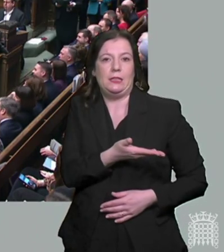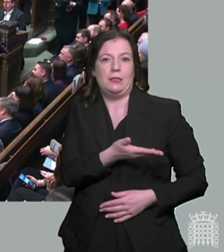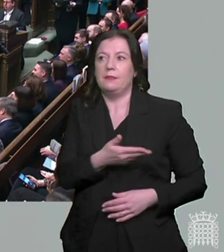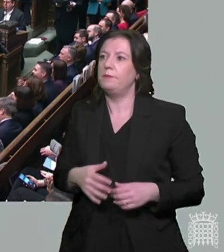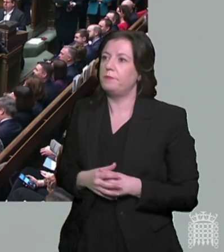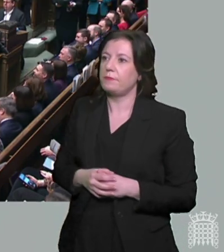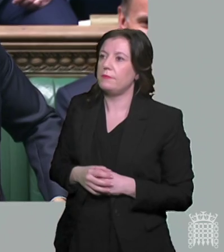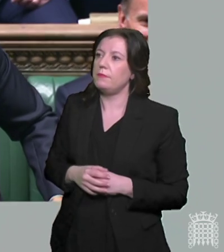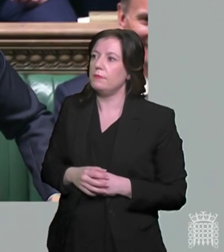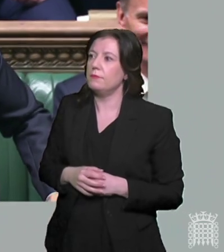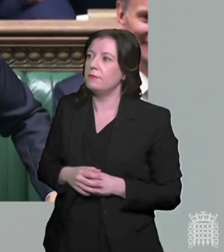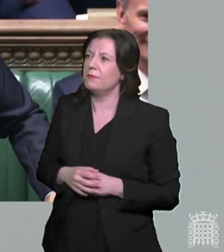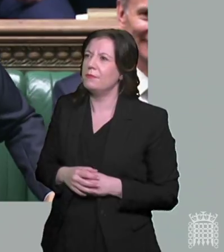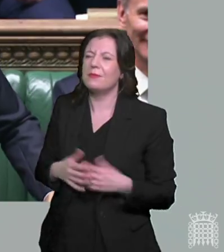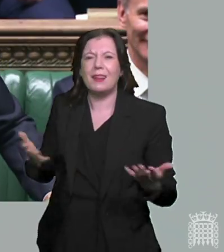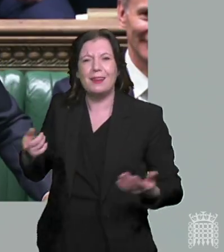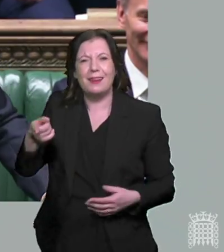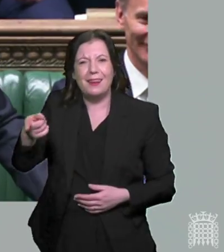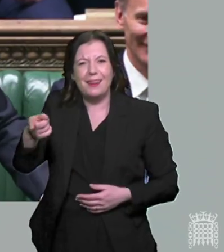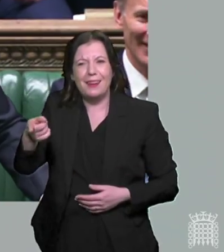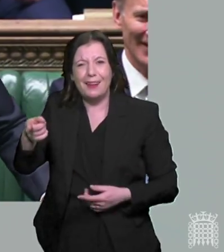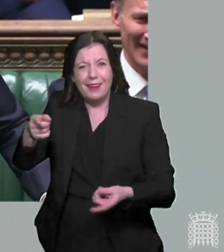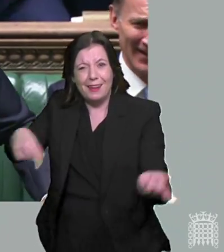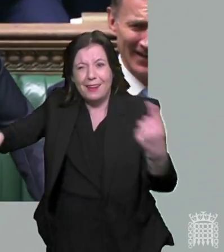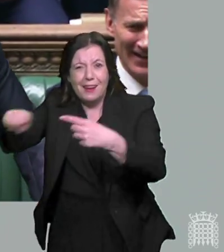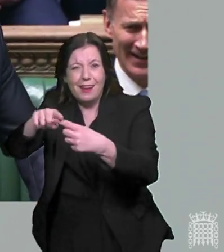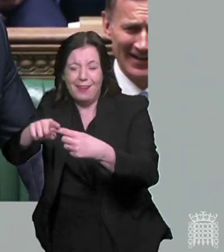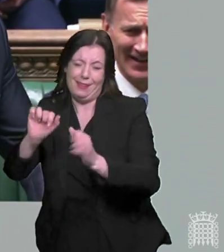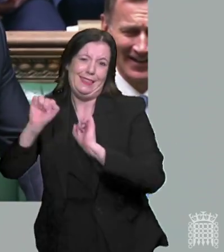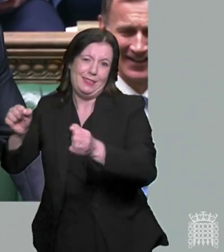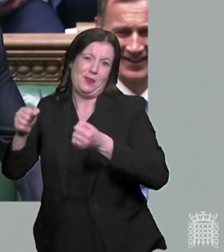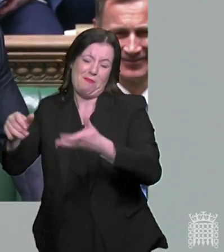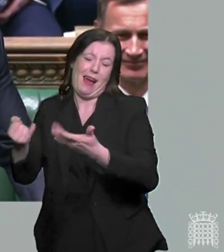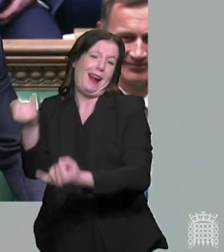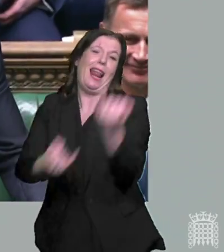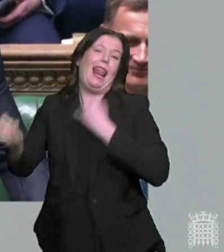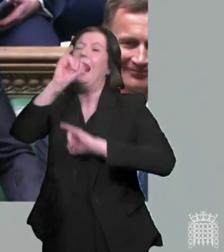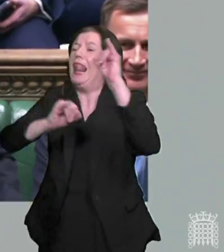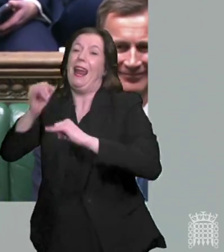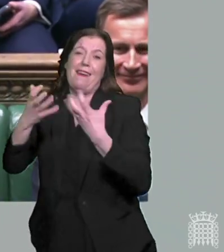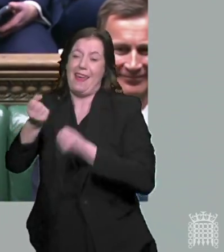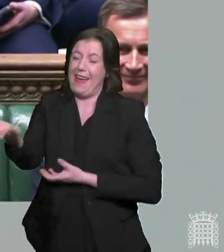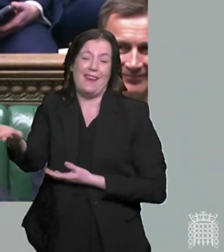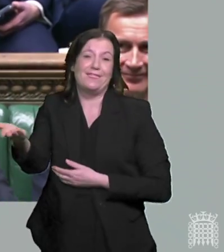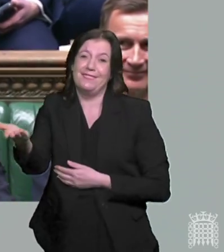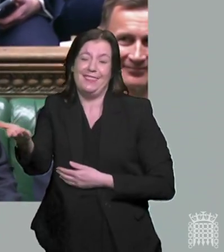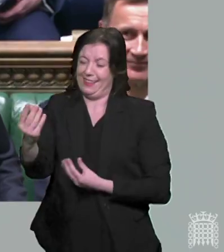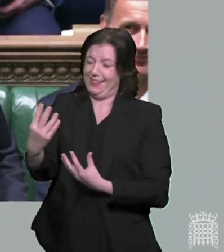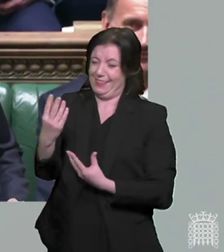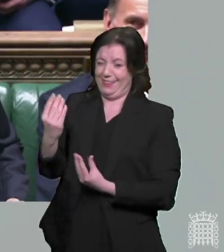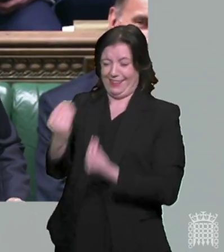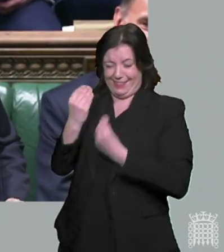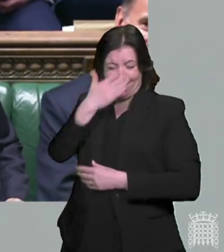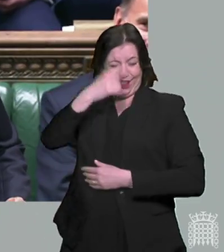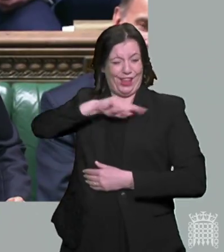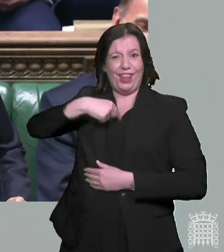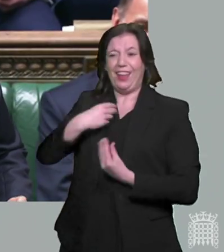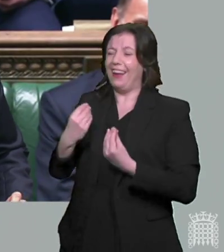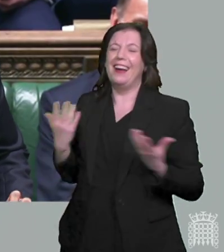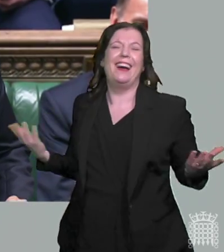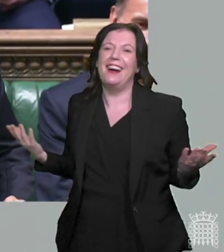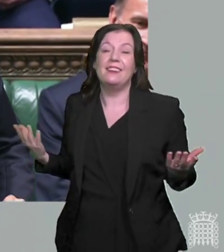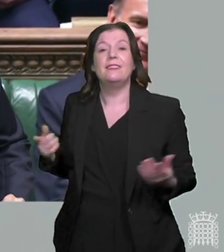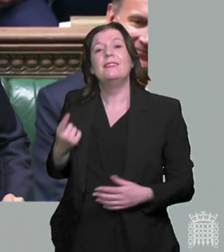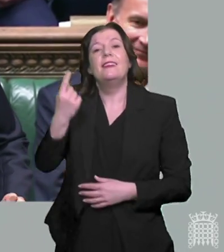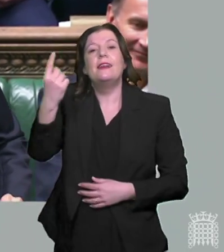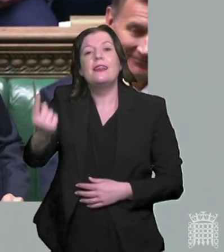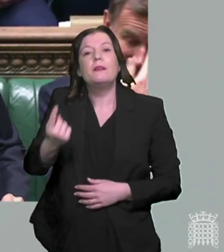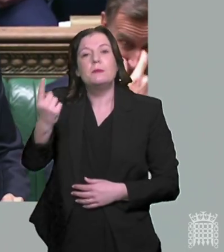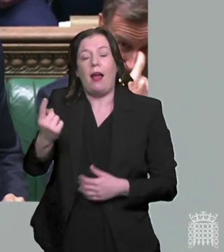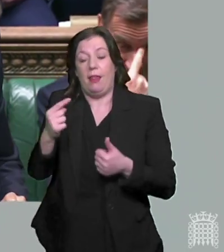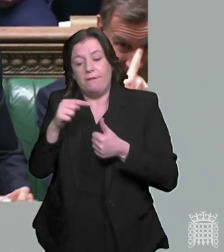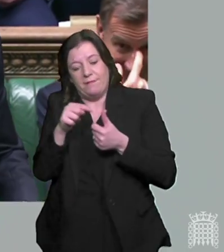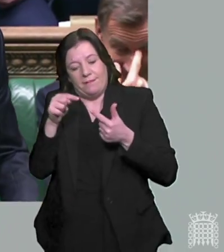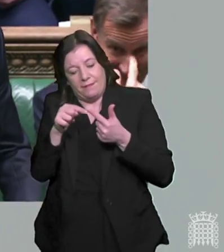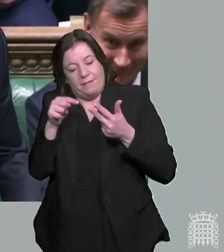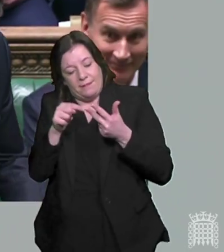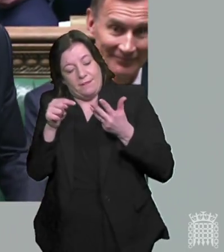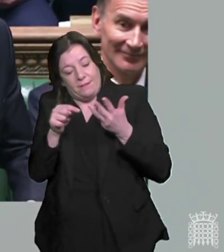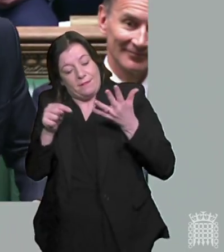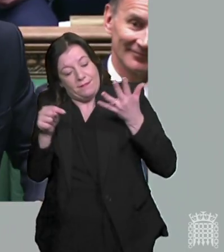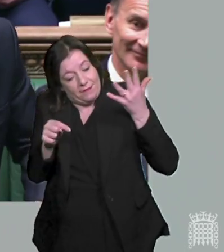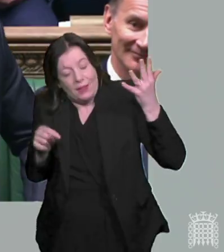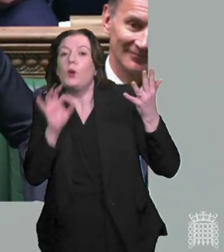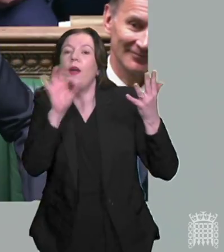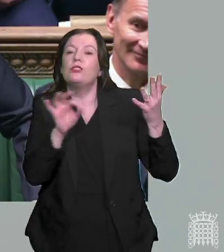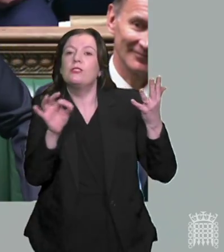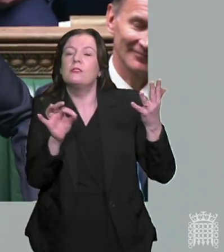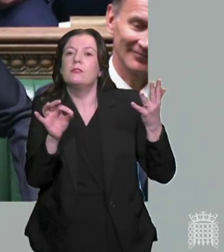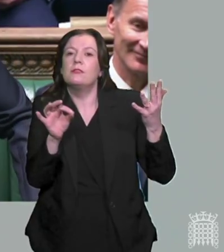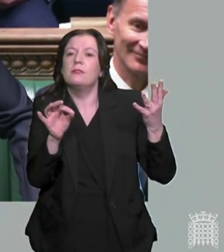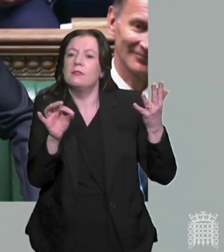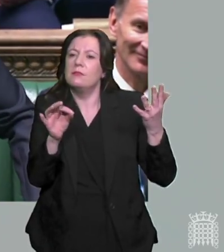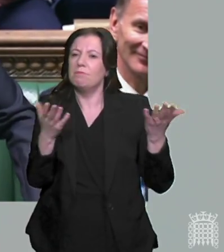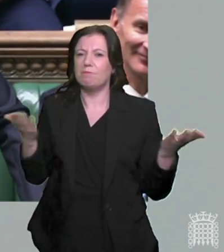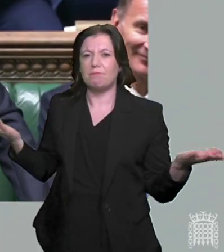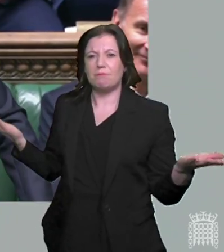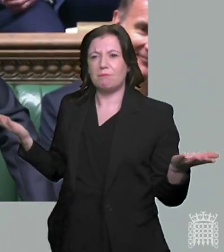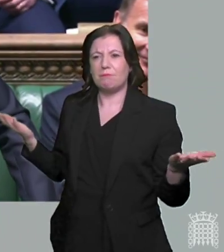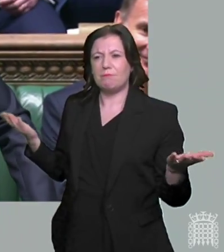We are not going to take any lectures on cancel culture from the Labour party. We know what this is about, although the right honourable and learned Gentleman has avoided it in six questions: the substance of the issue that lay behind the tweet.